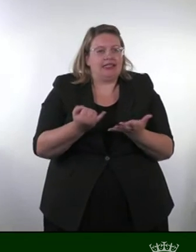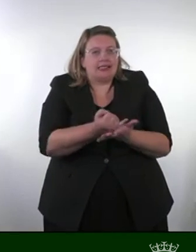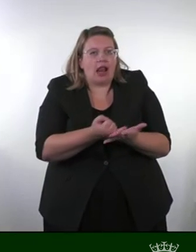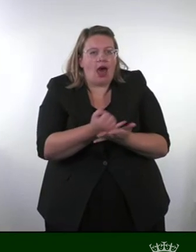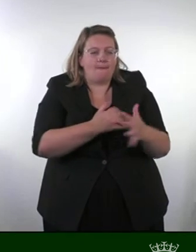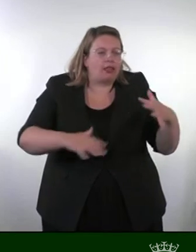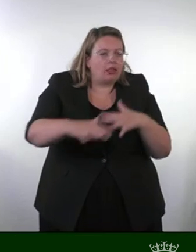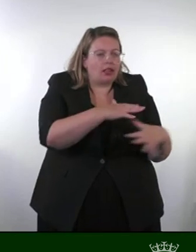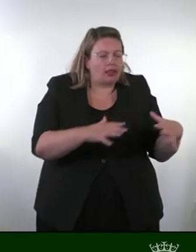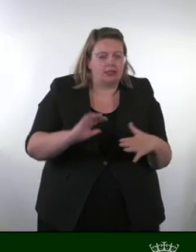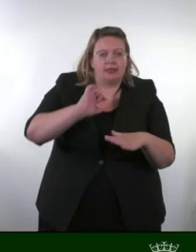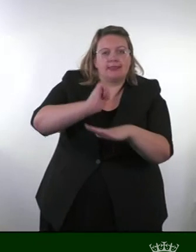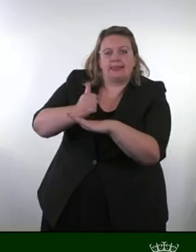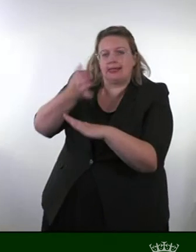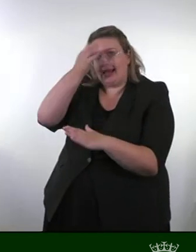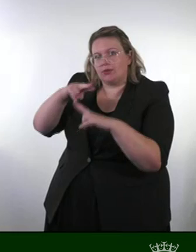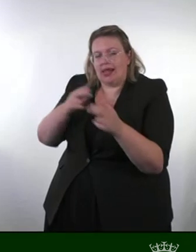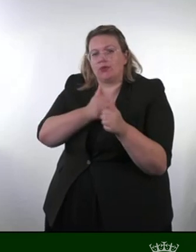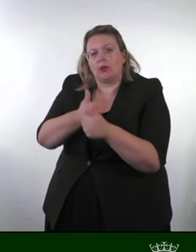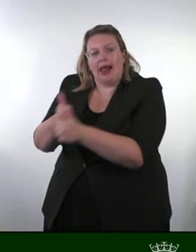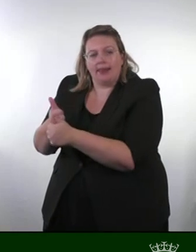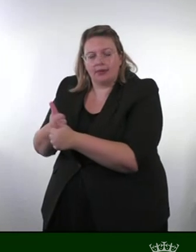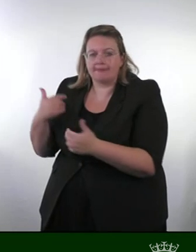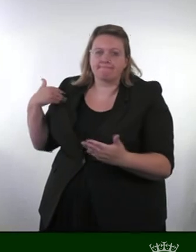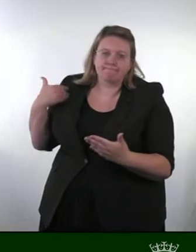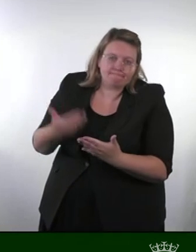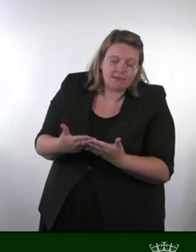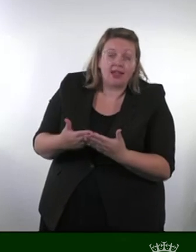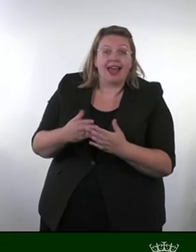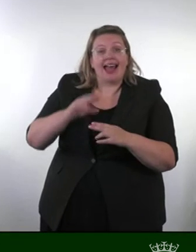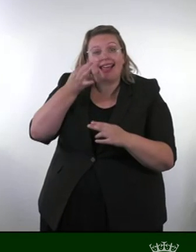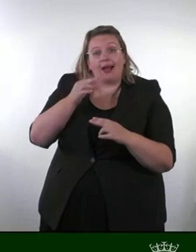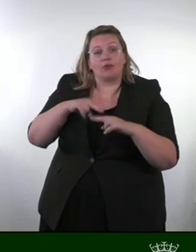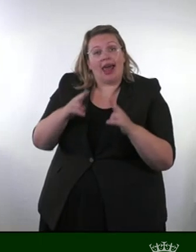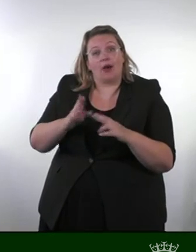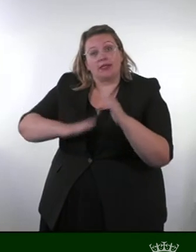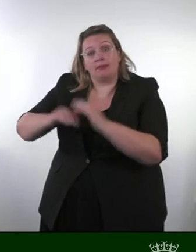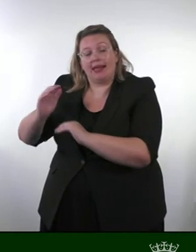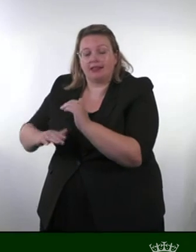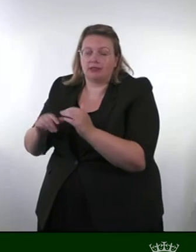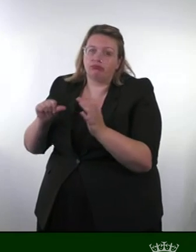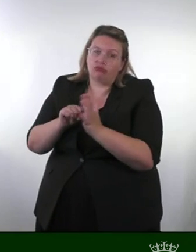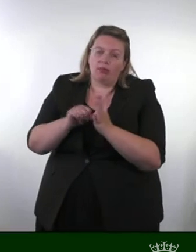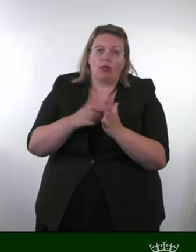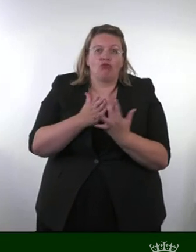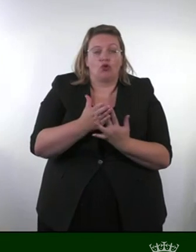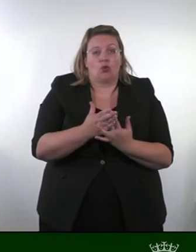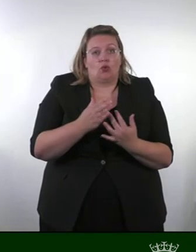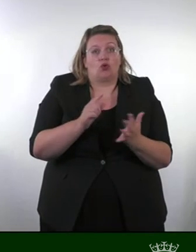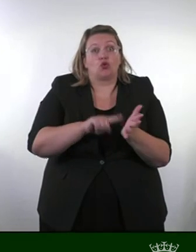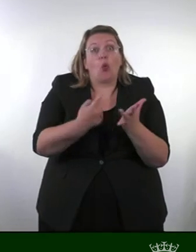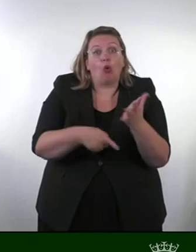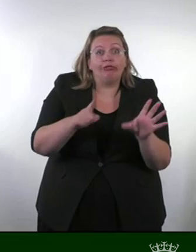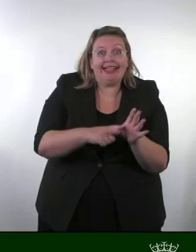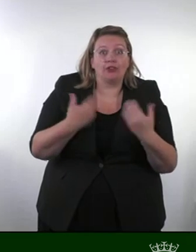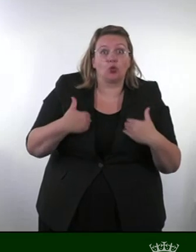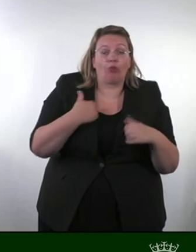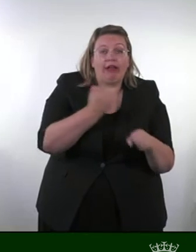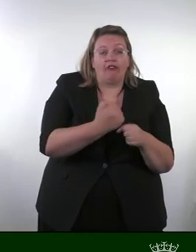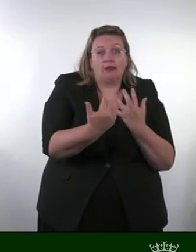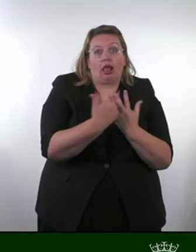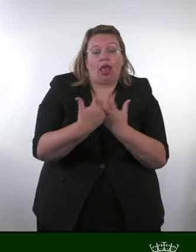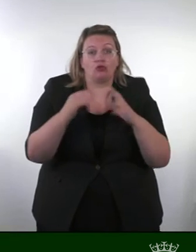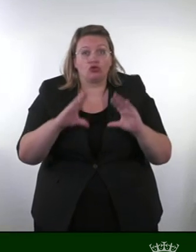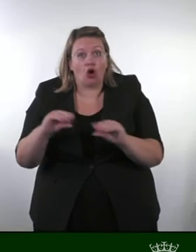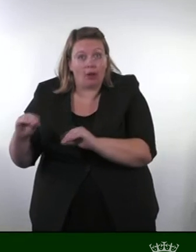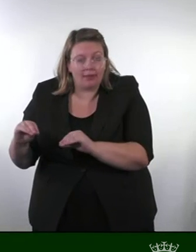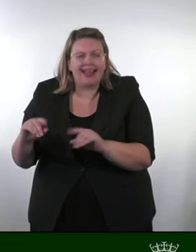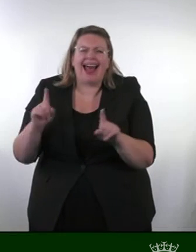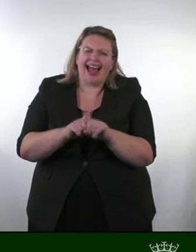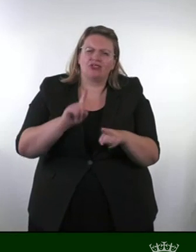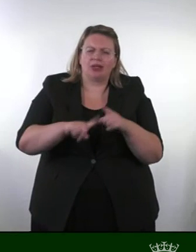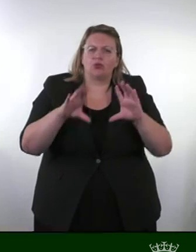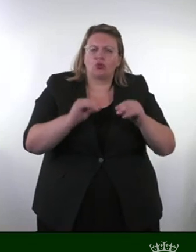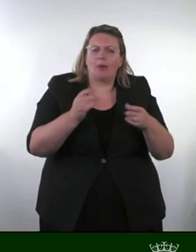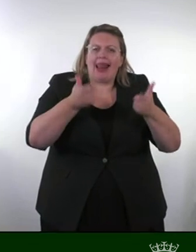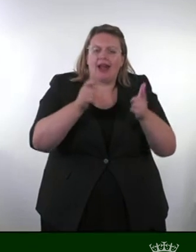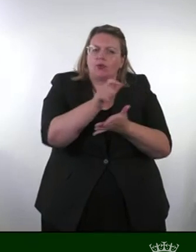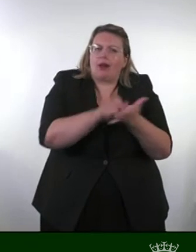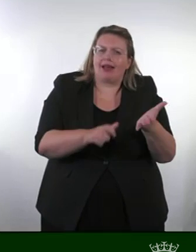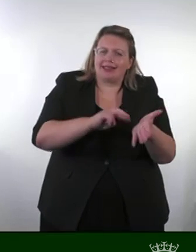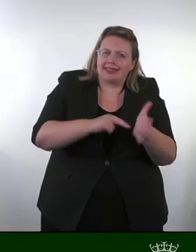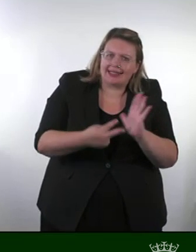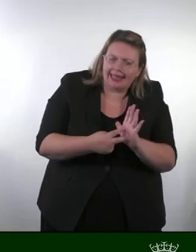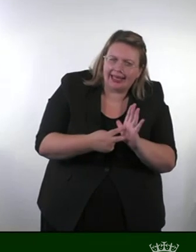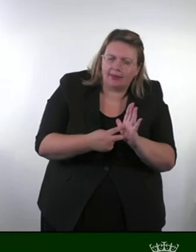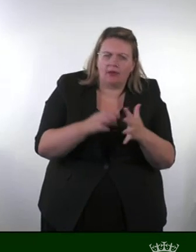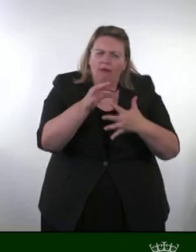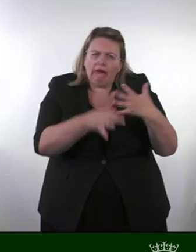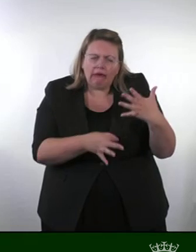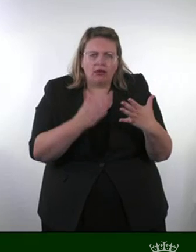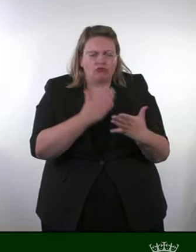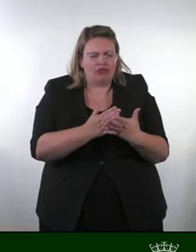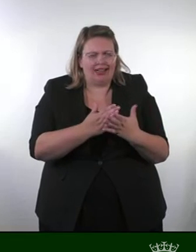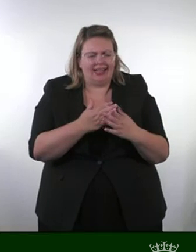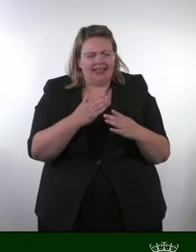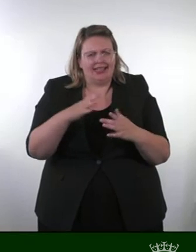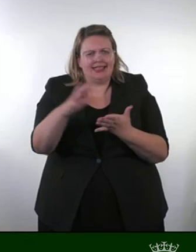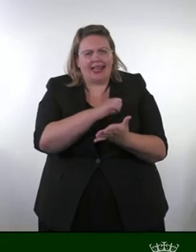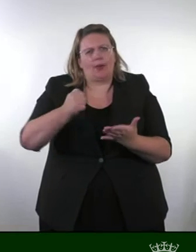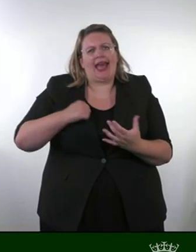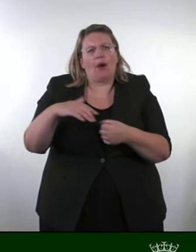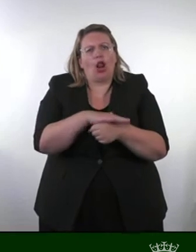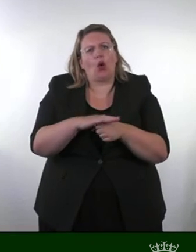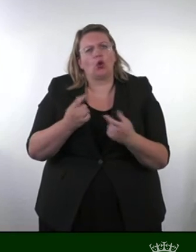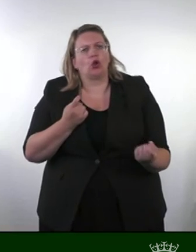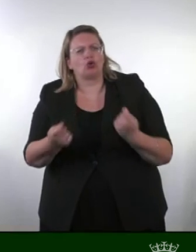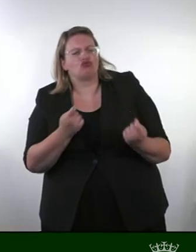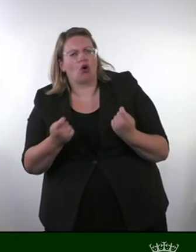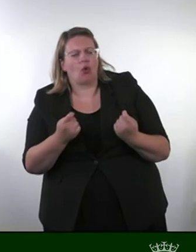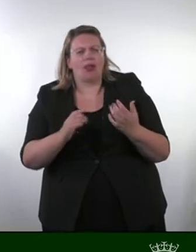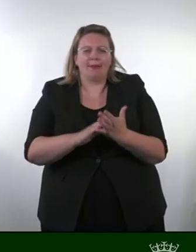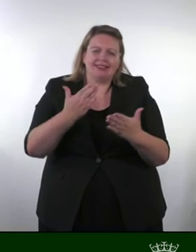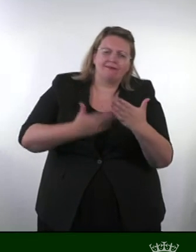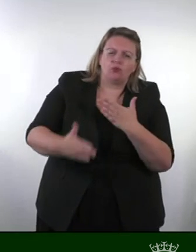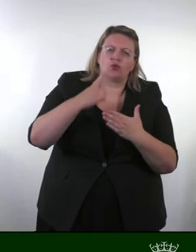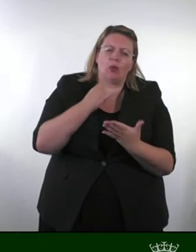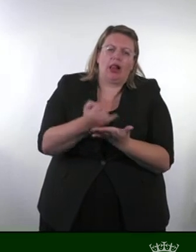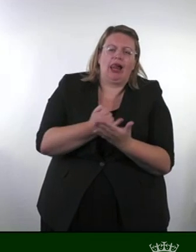Progress over the years has often been obstructed by this Tory Government, most recently with the refusal to extend our most successful landlord licensing scheme and the introduction of permitted development rights, which bypass local control and are likely to create the slums of the future.